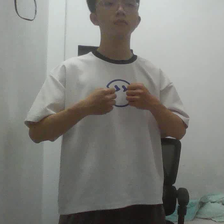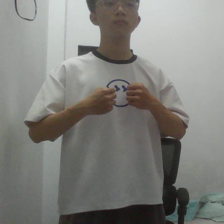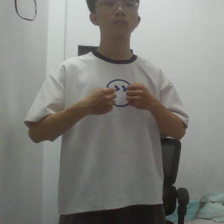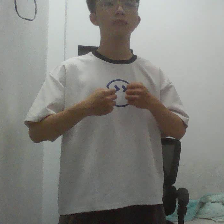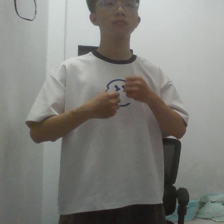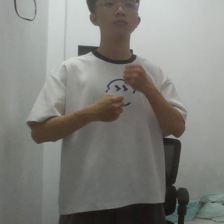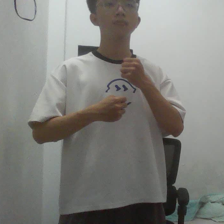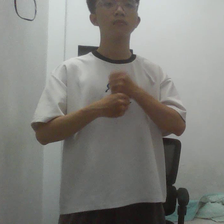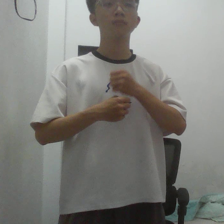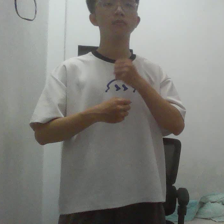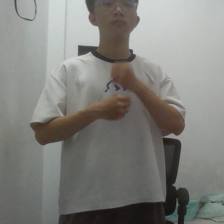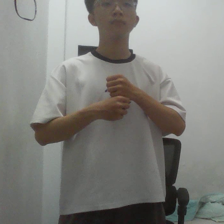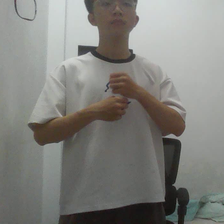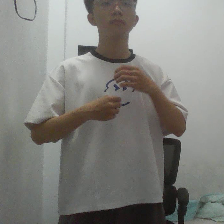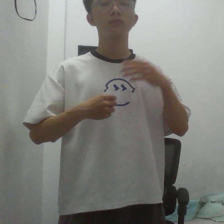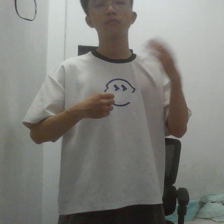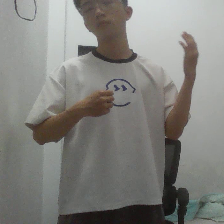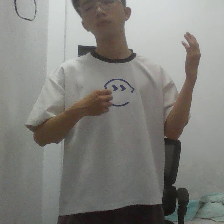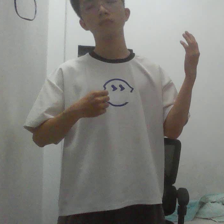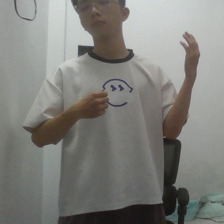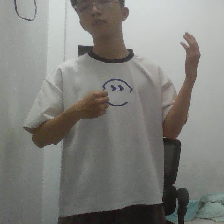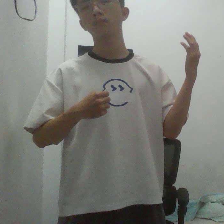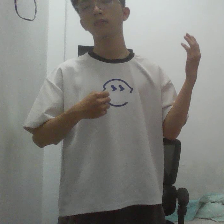that nghiep